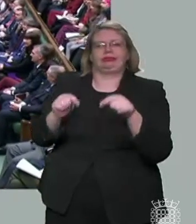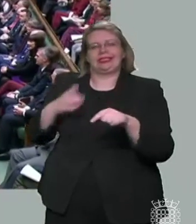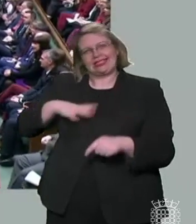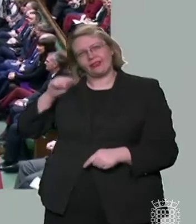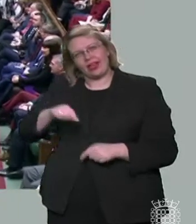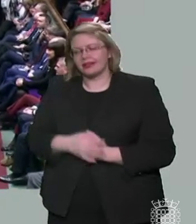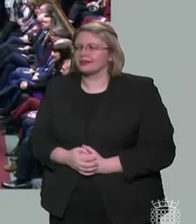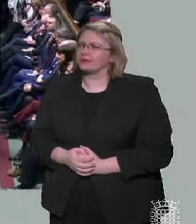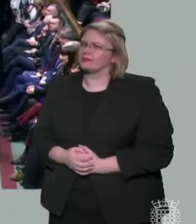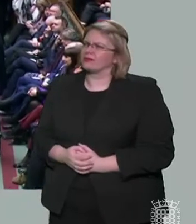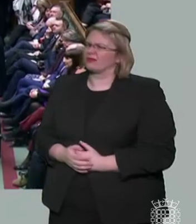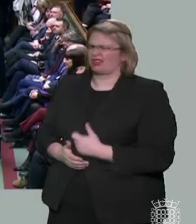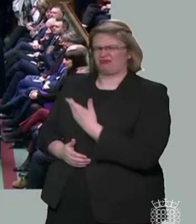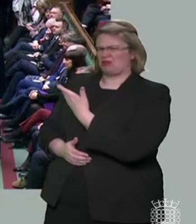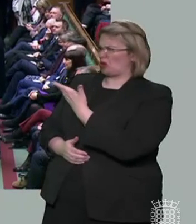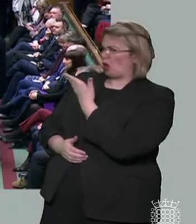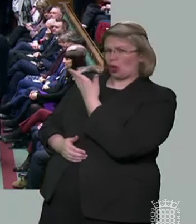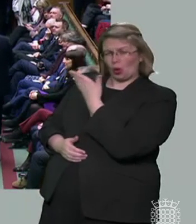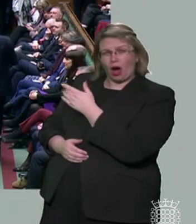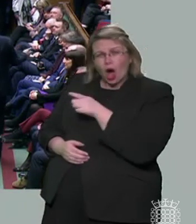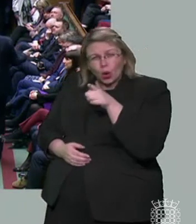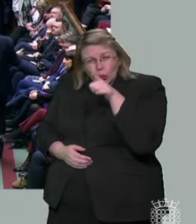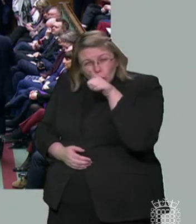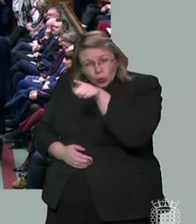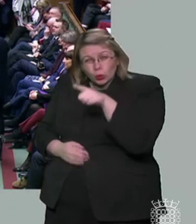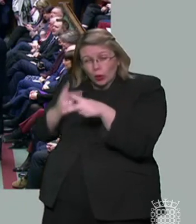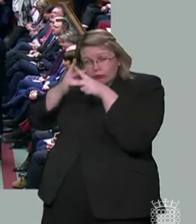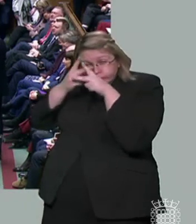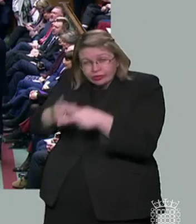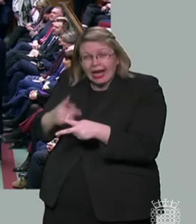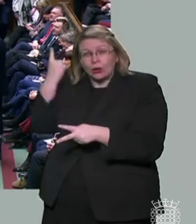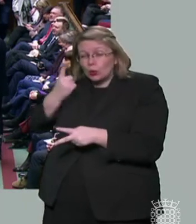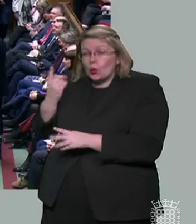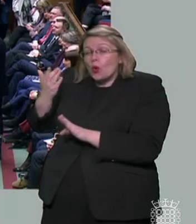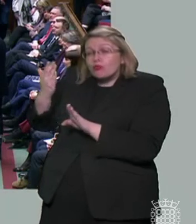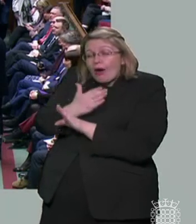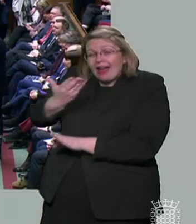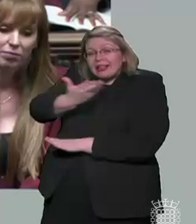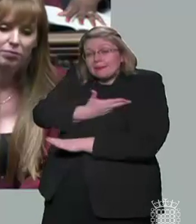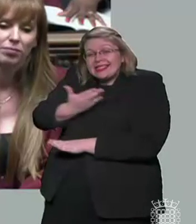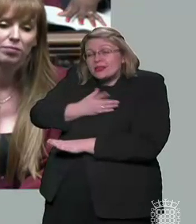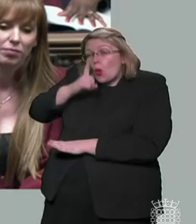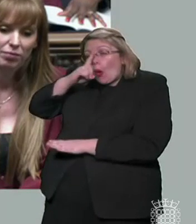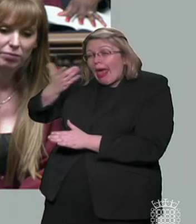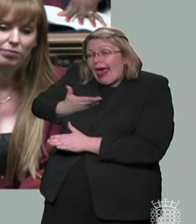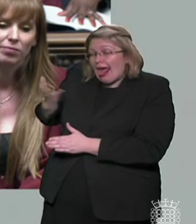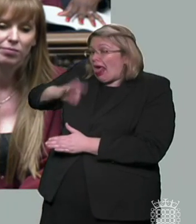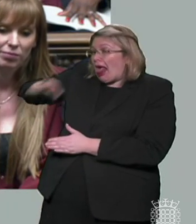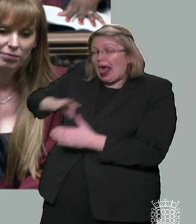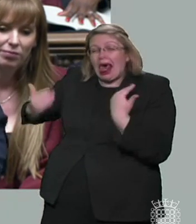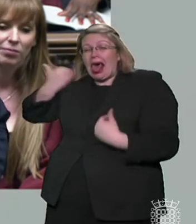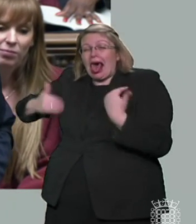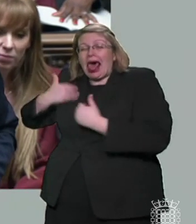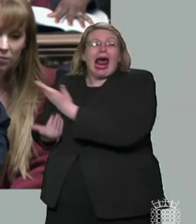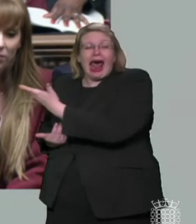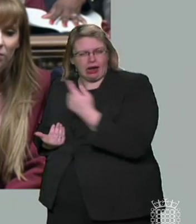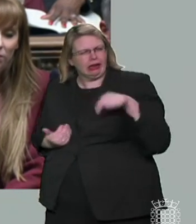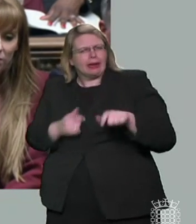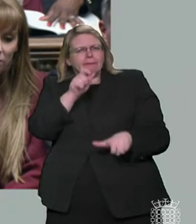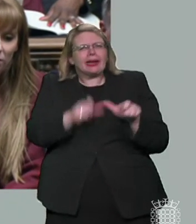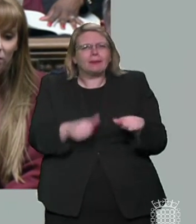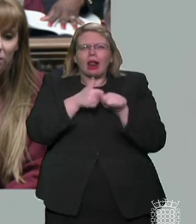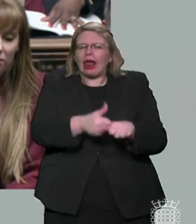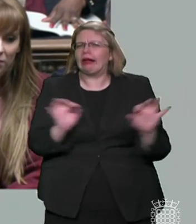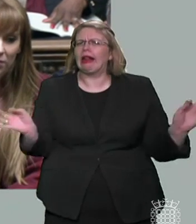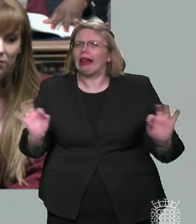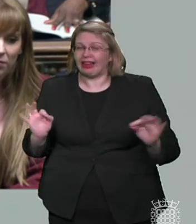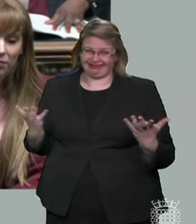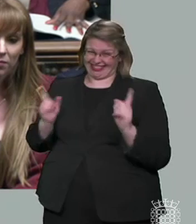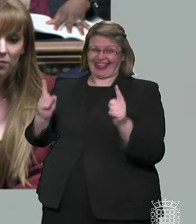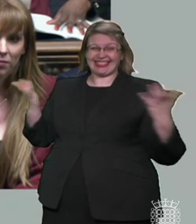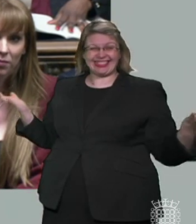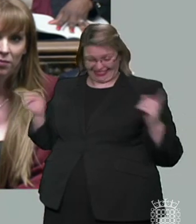Protecting energy profits, not working people—doesn’t that say it all?